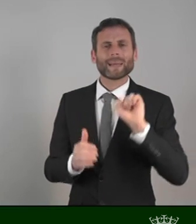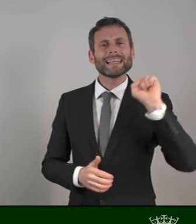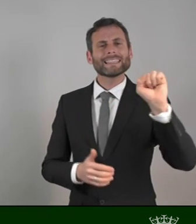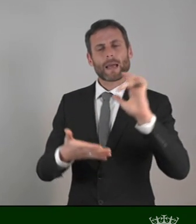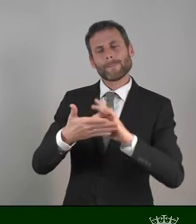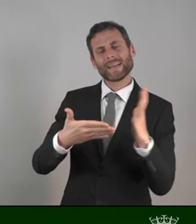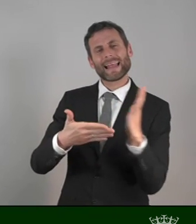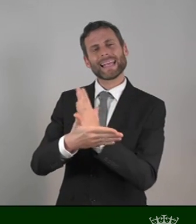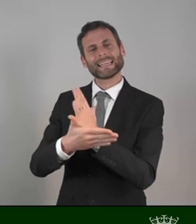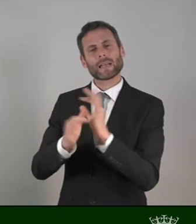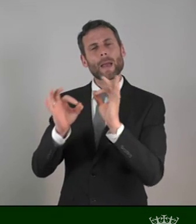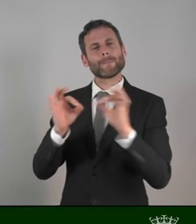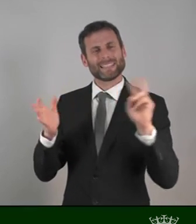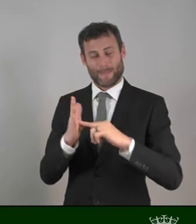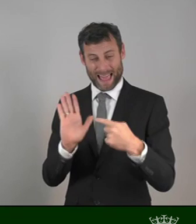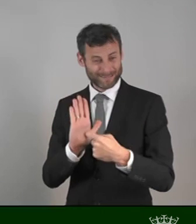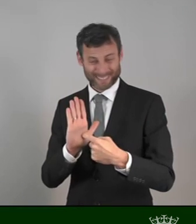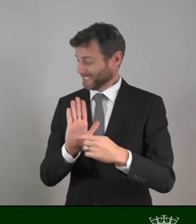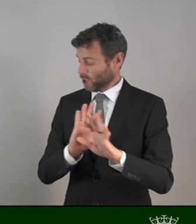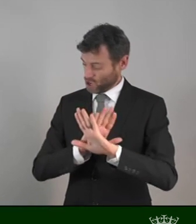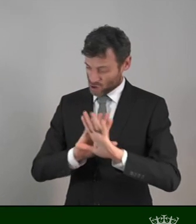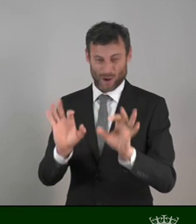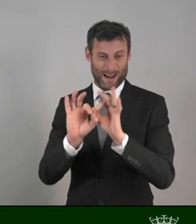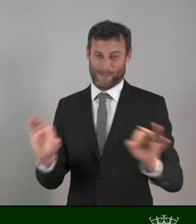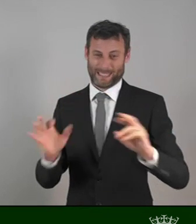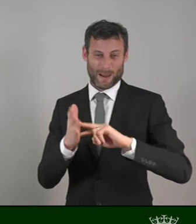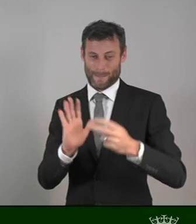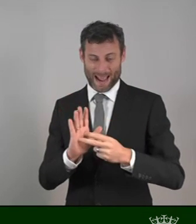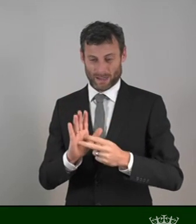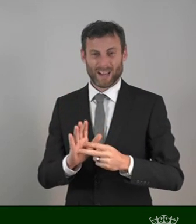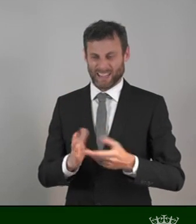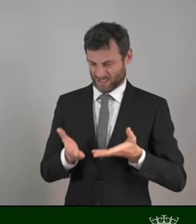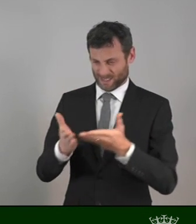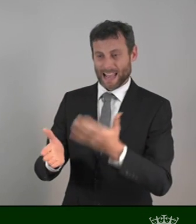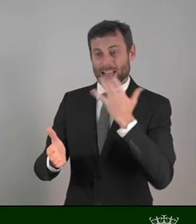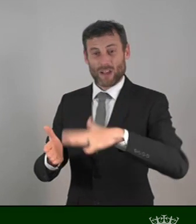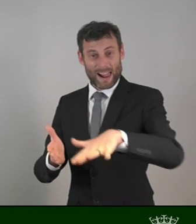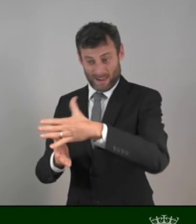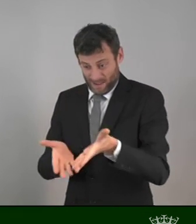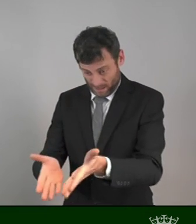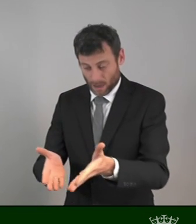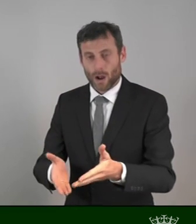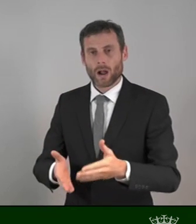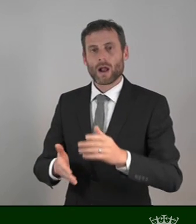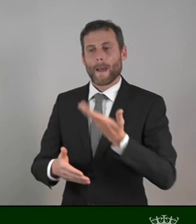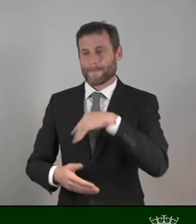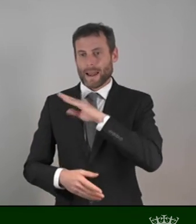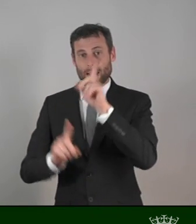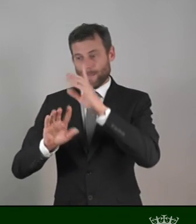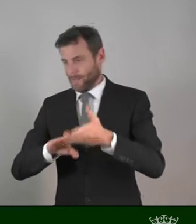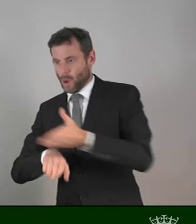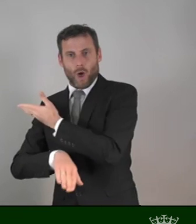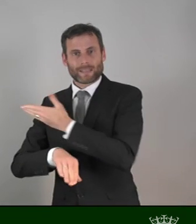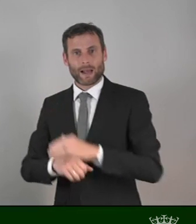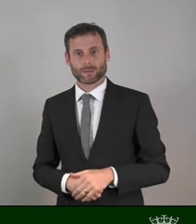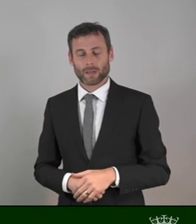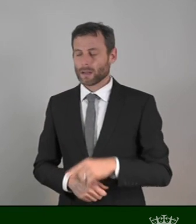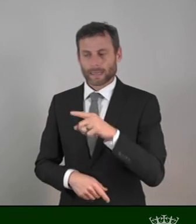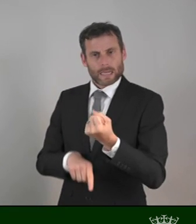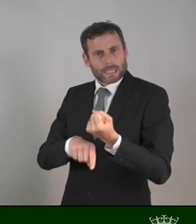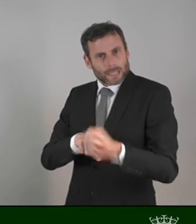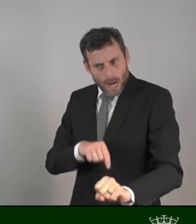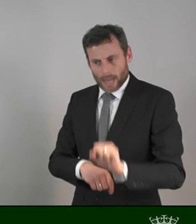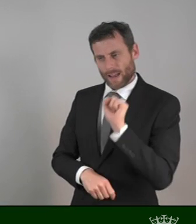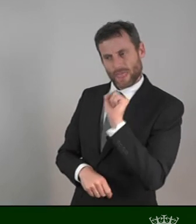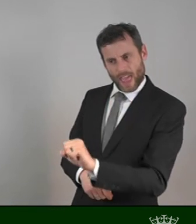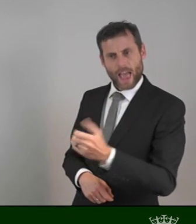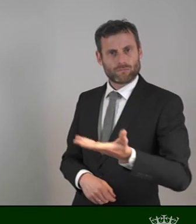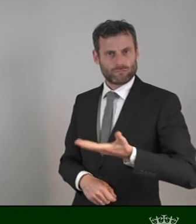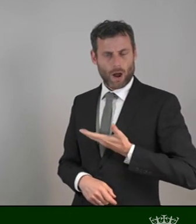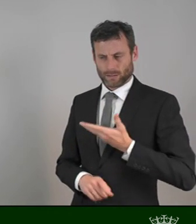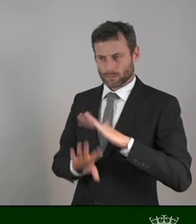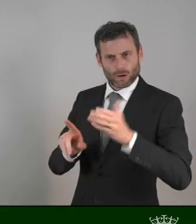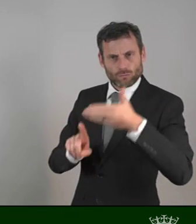It will annexe Palestinian territory, lock in illegal Israeli colonisation, transfer Palestinian citizens of Israel, and deny Palestinian people their fundamental rights.